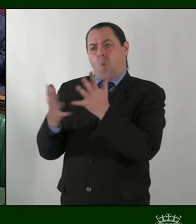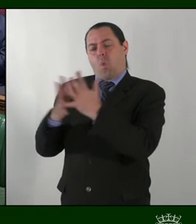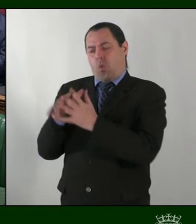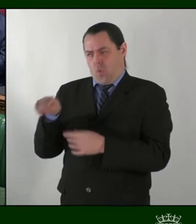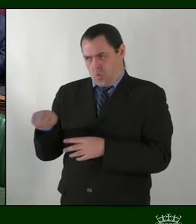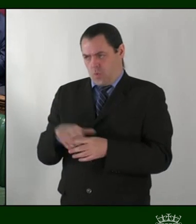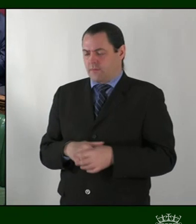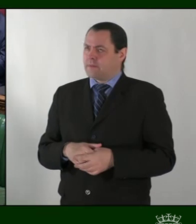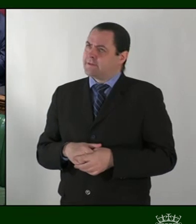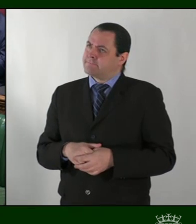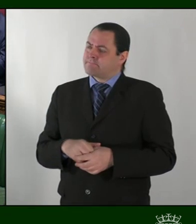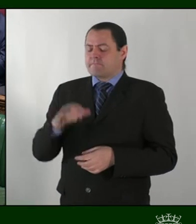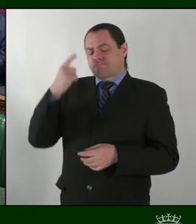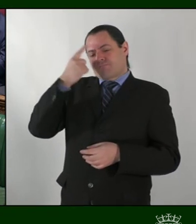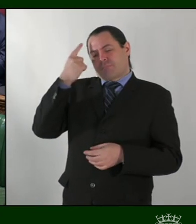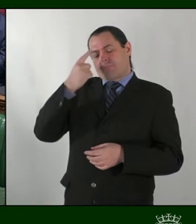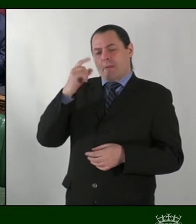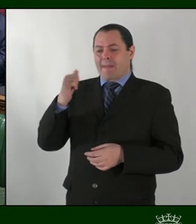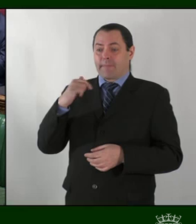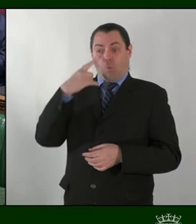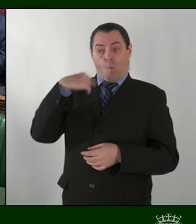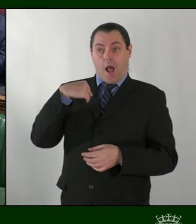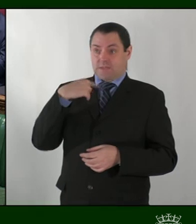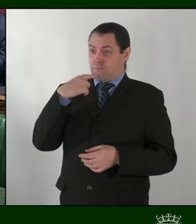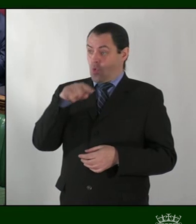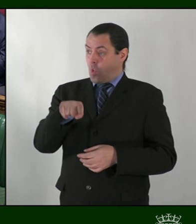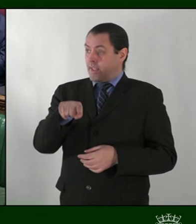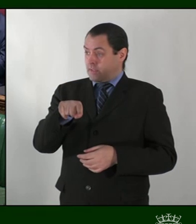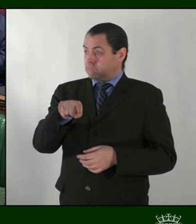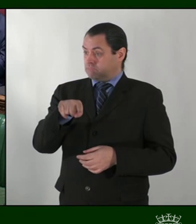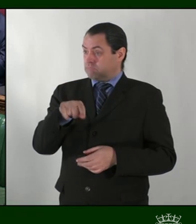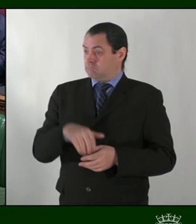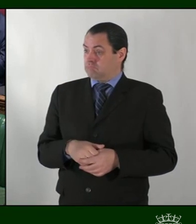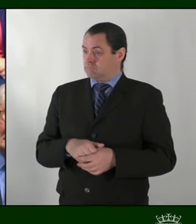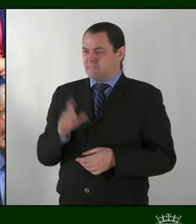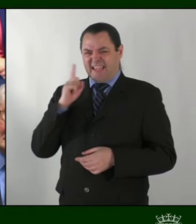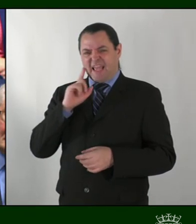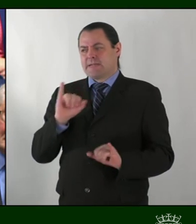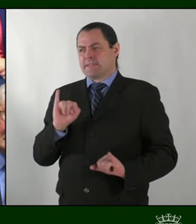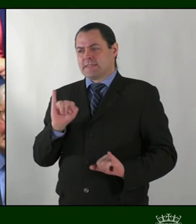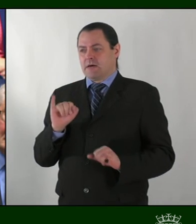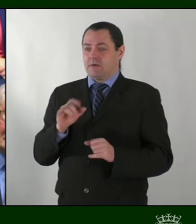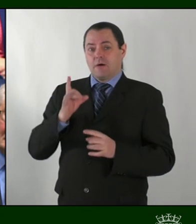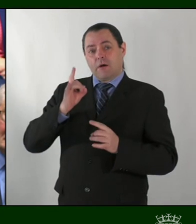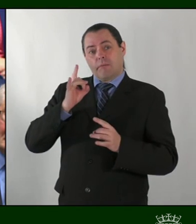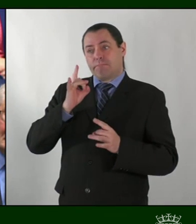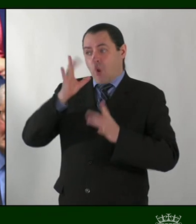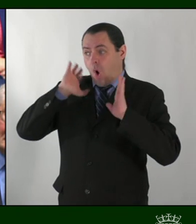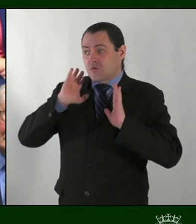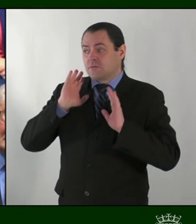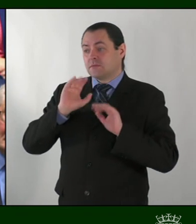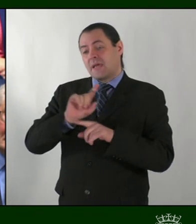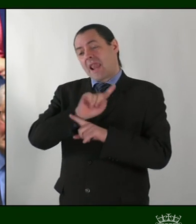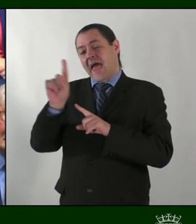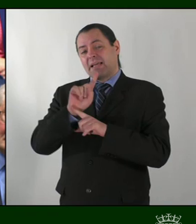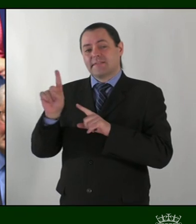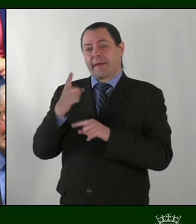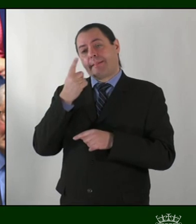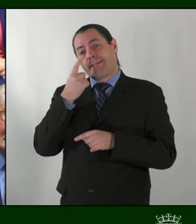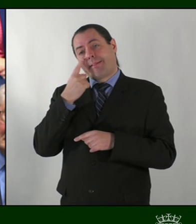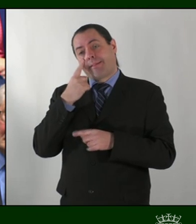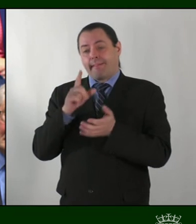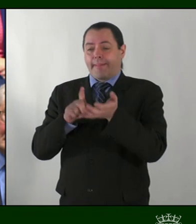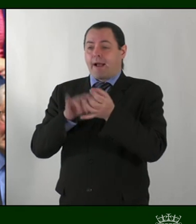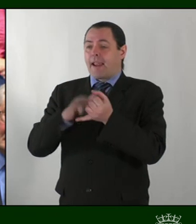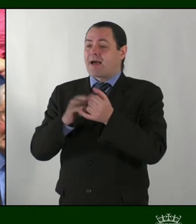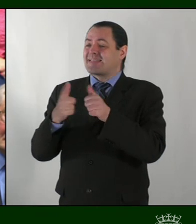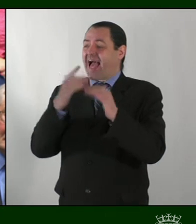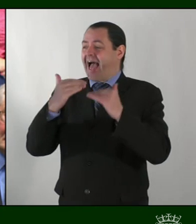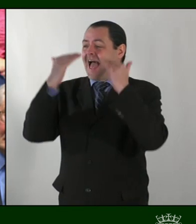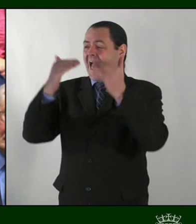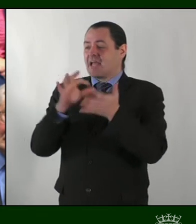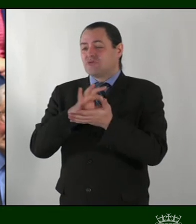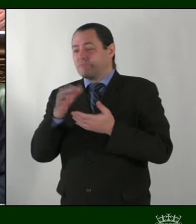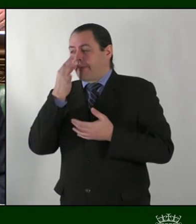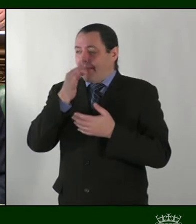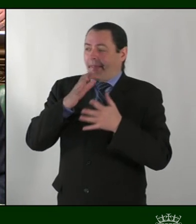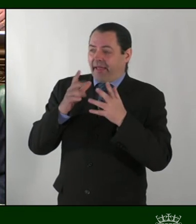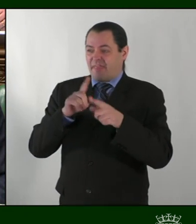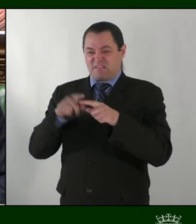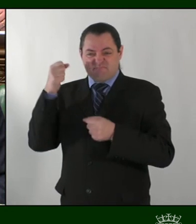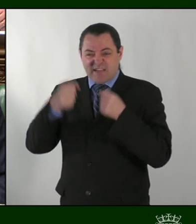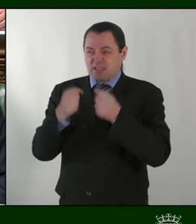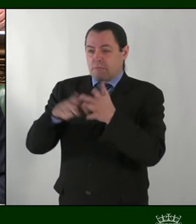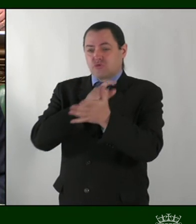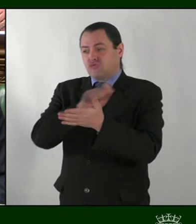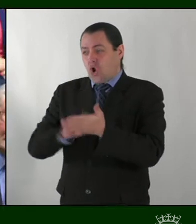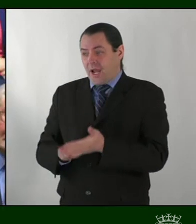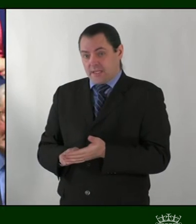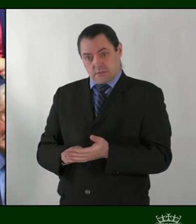If there was a case of a young white boy with blond hair who later dabbled in class A drugs and conspired with a friend to beat up a journalist,